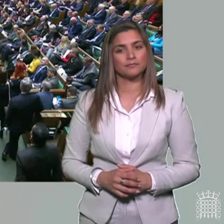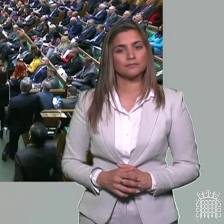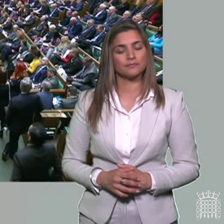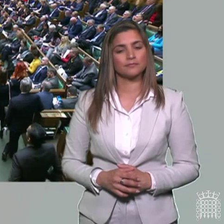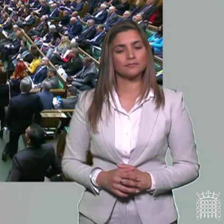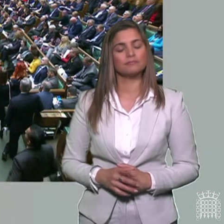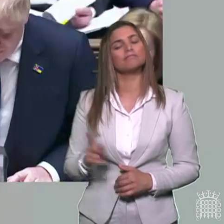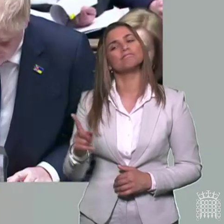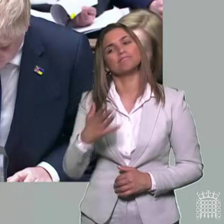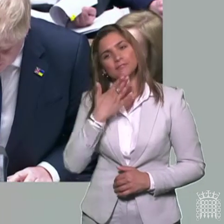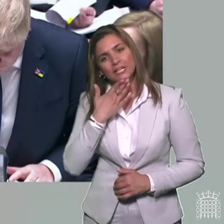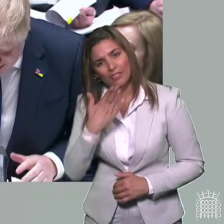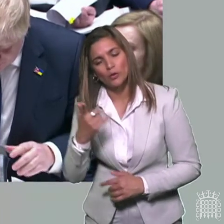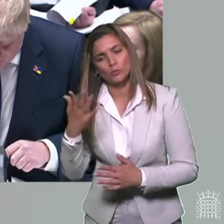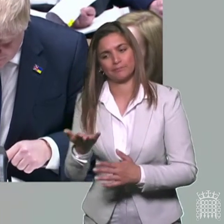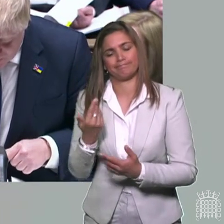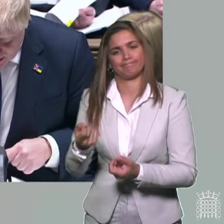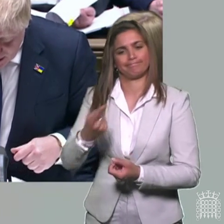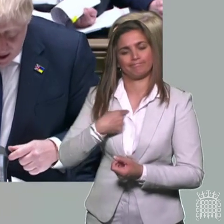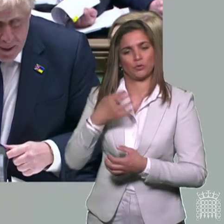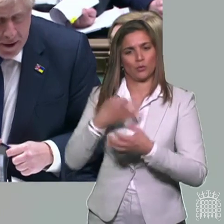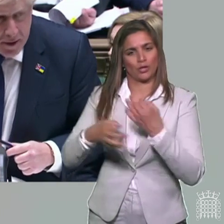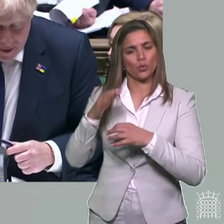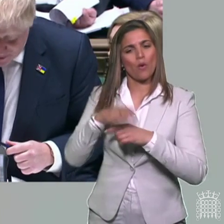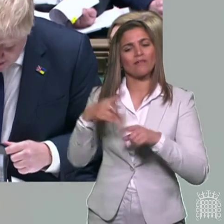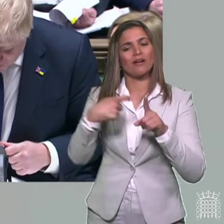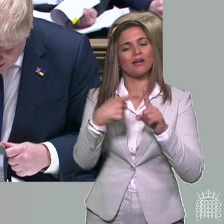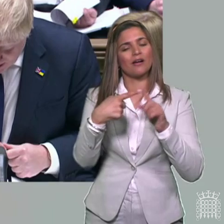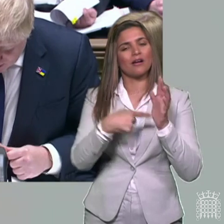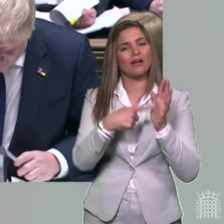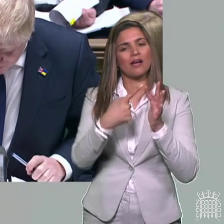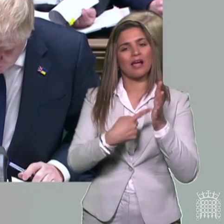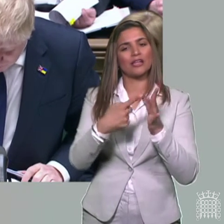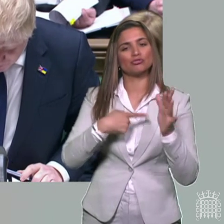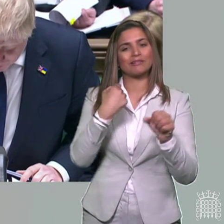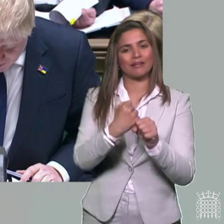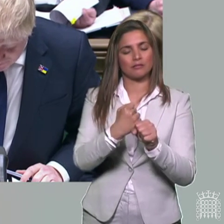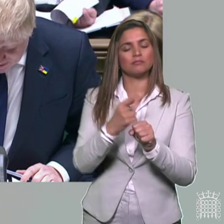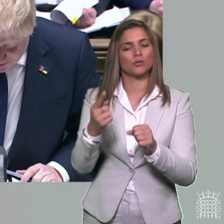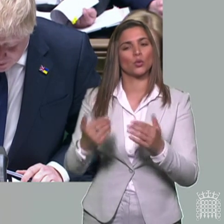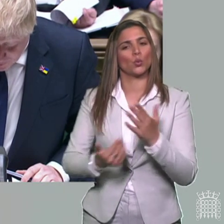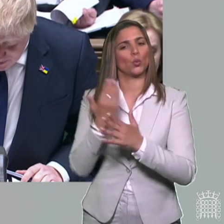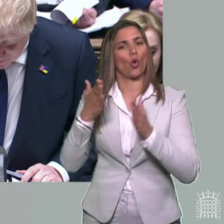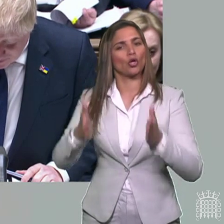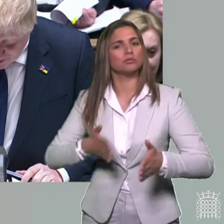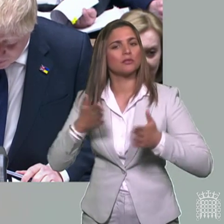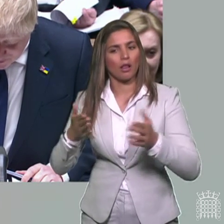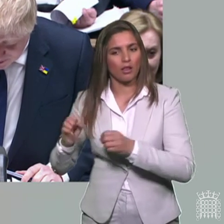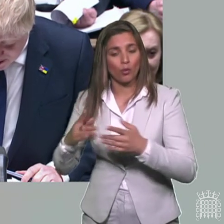I thank my honourable Friend, who is an excellent champion for Kettering. We are fully committed to the delivery of the new hospital for Kettering.